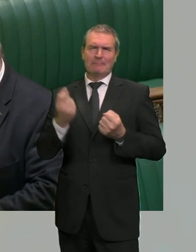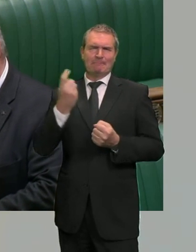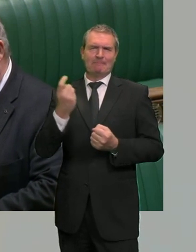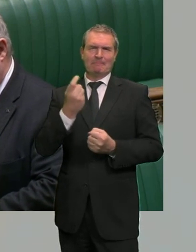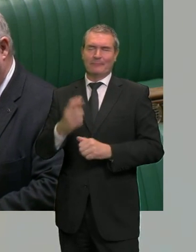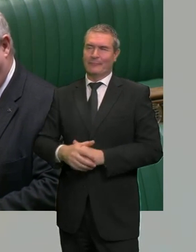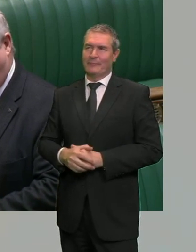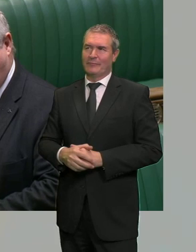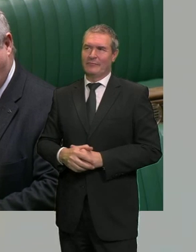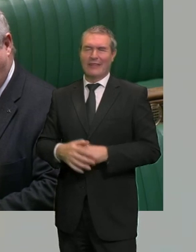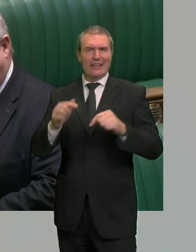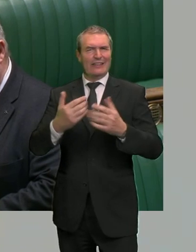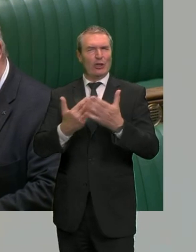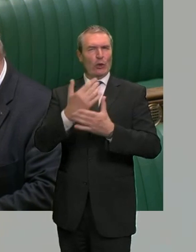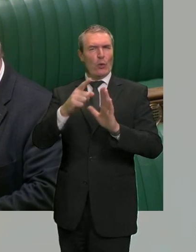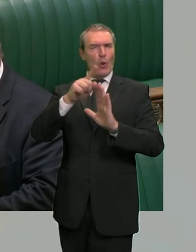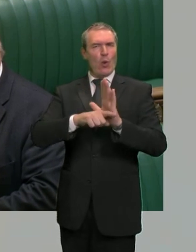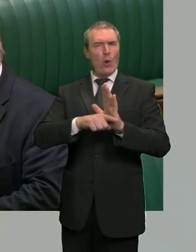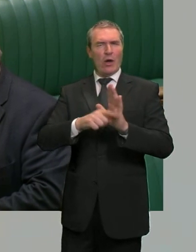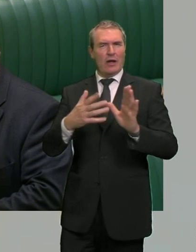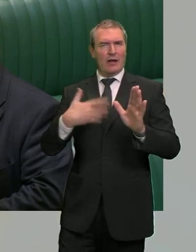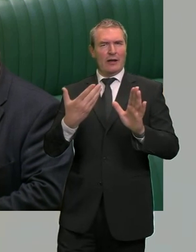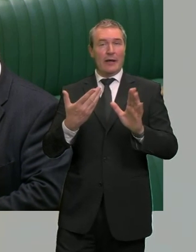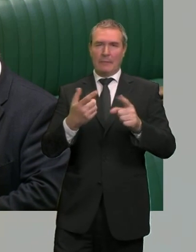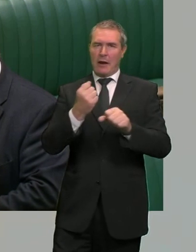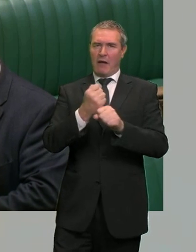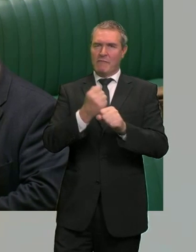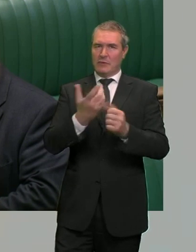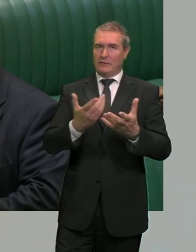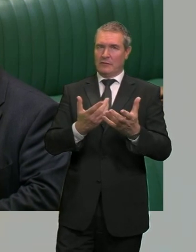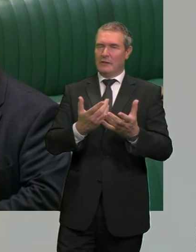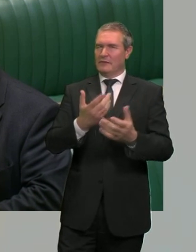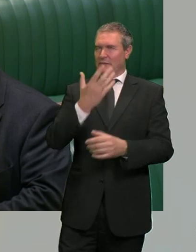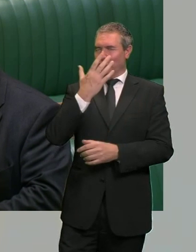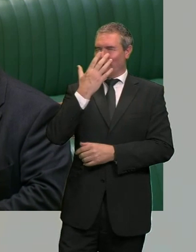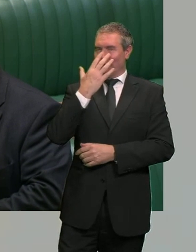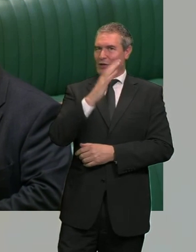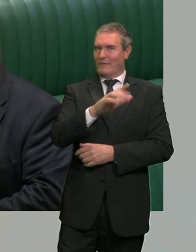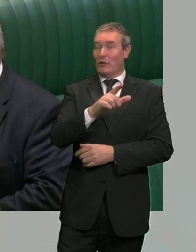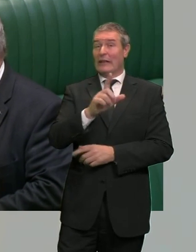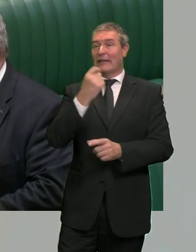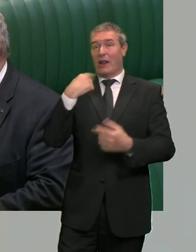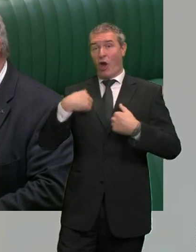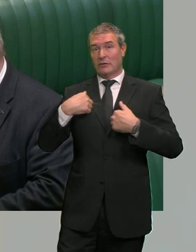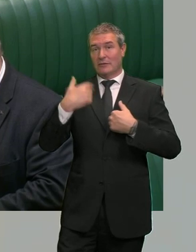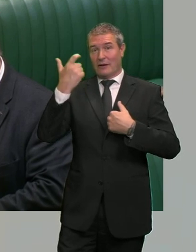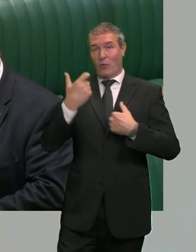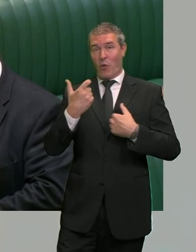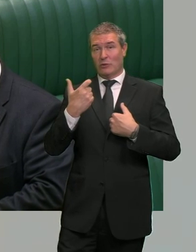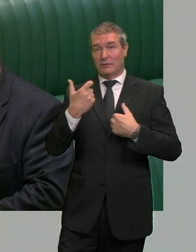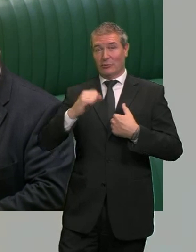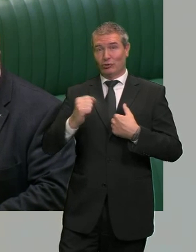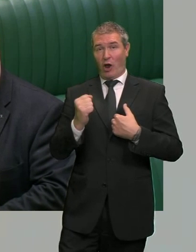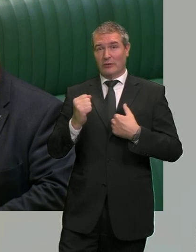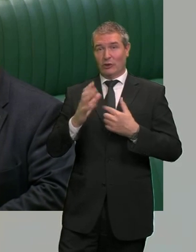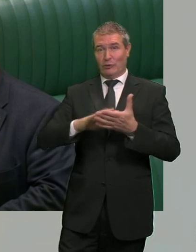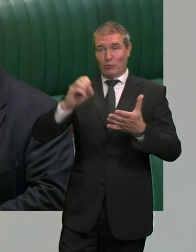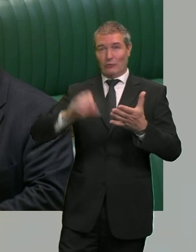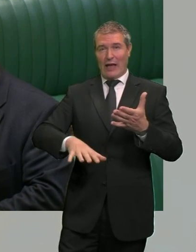Instead of supporting this new law, the UK Government are, shamefully, taking the Scottish Parliament to court in order to strike it down.